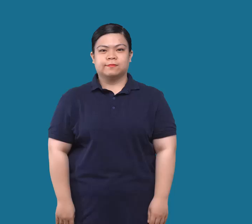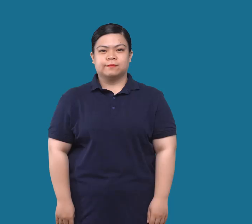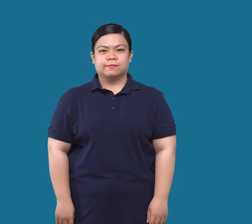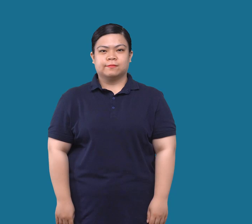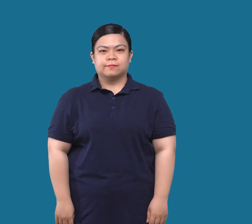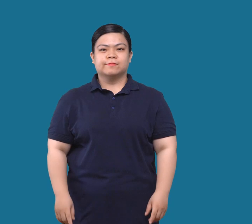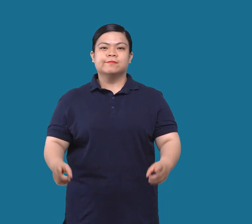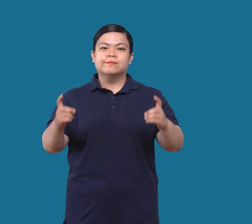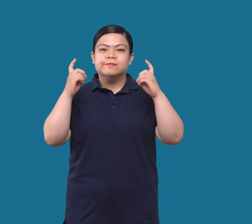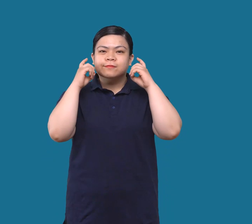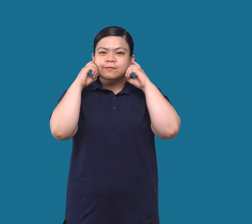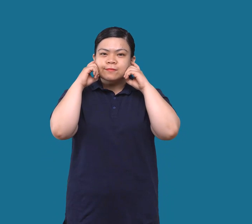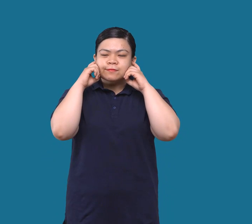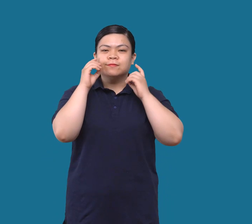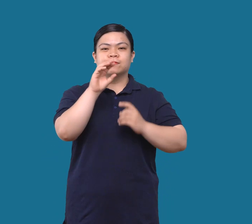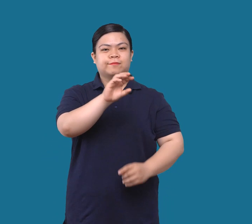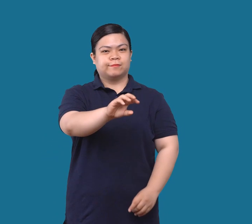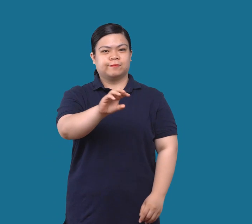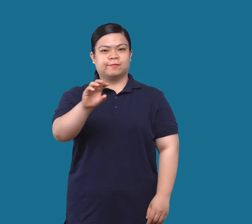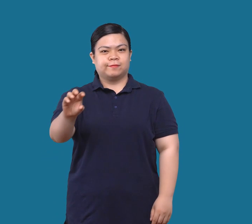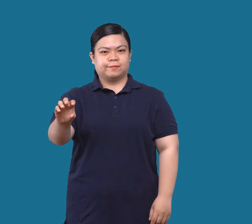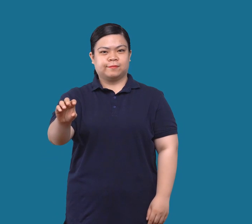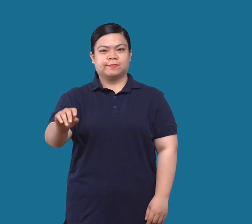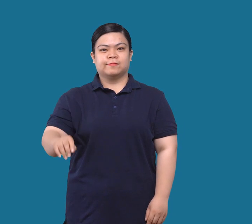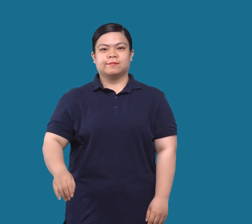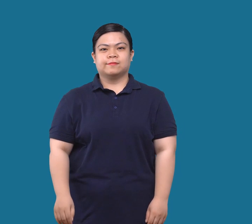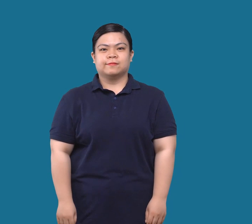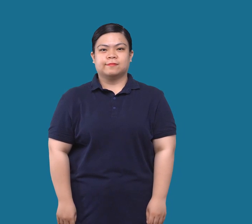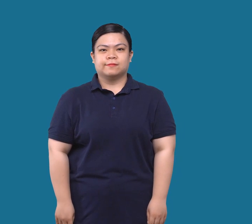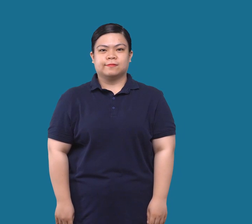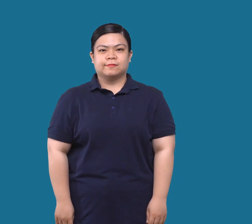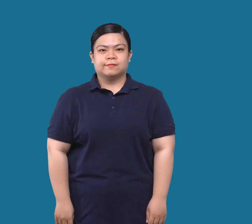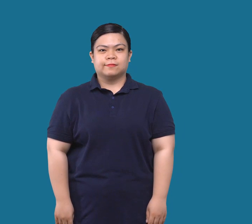ống nghe